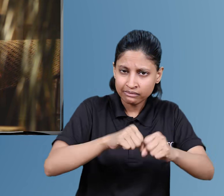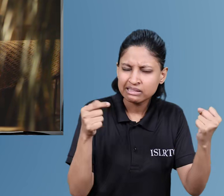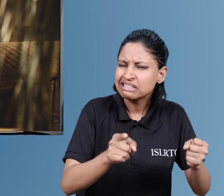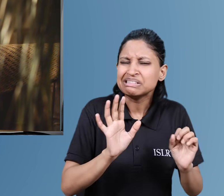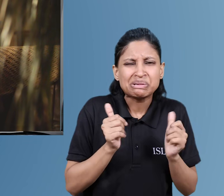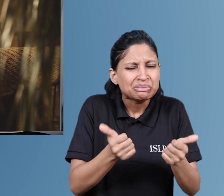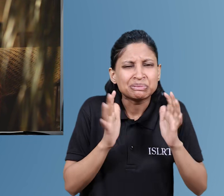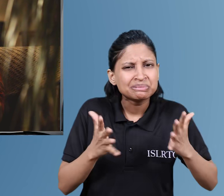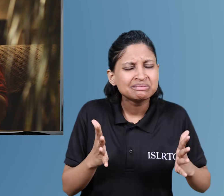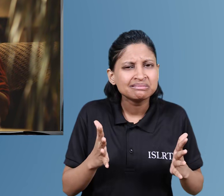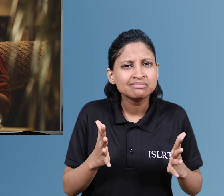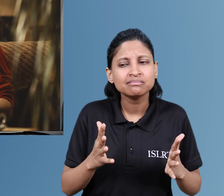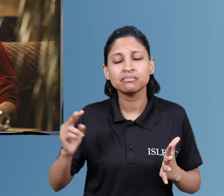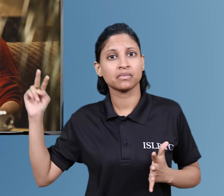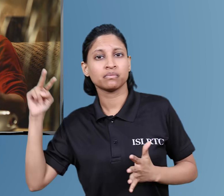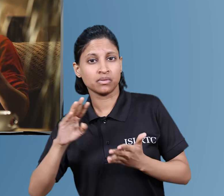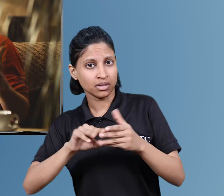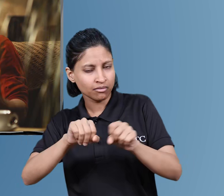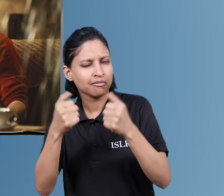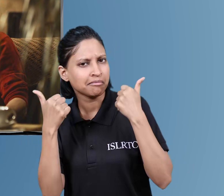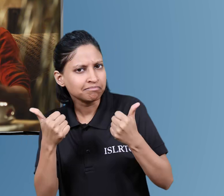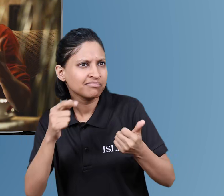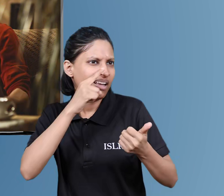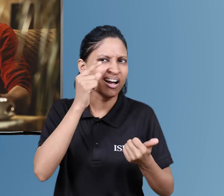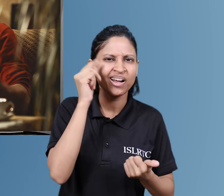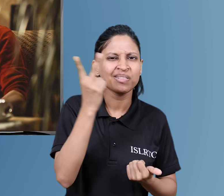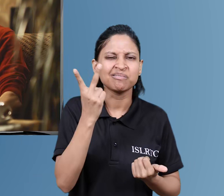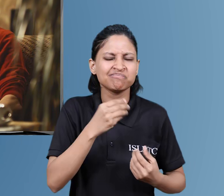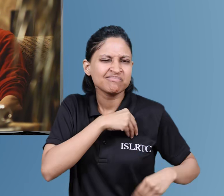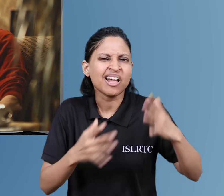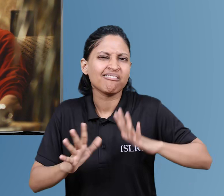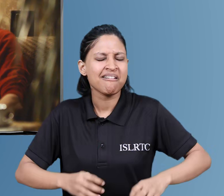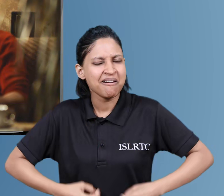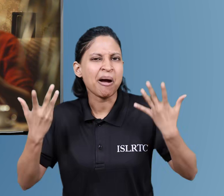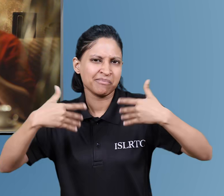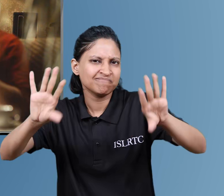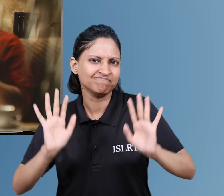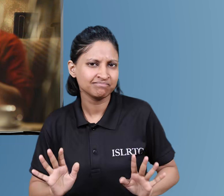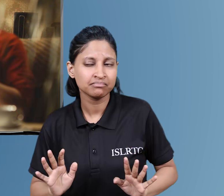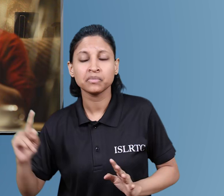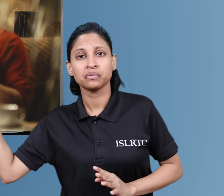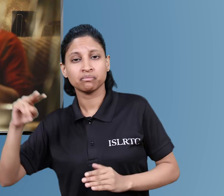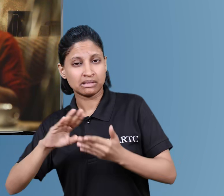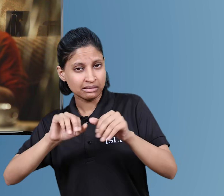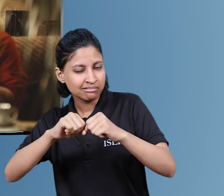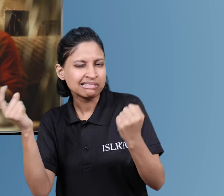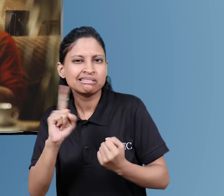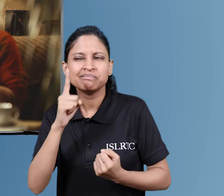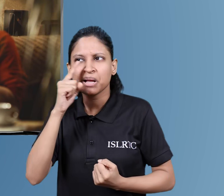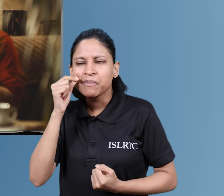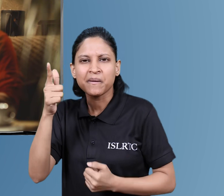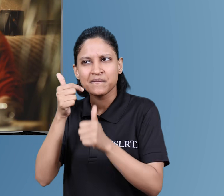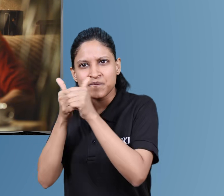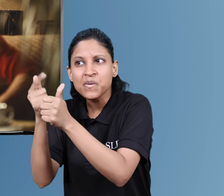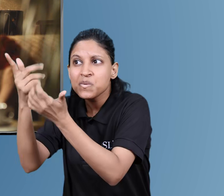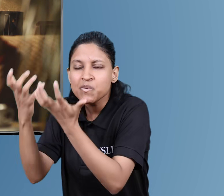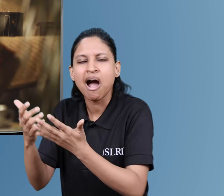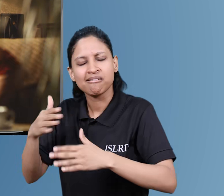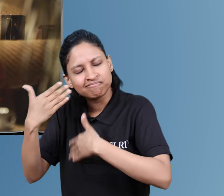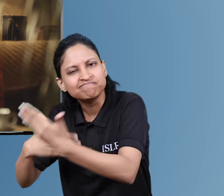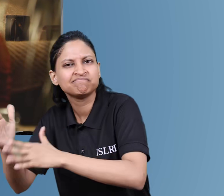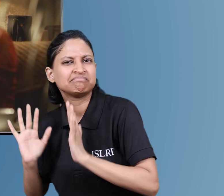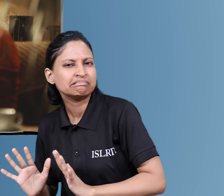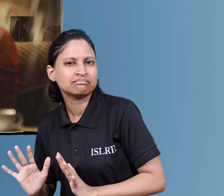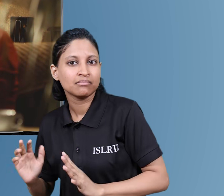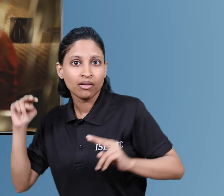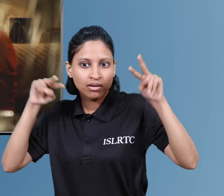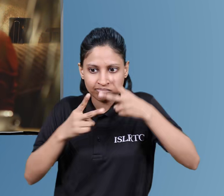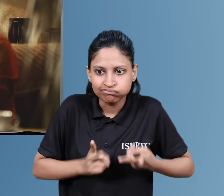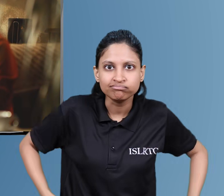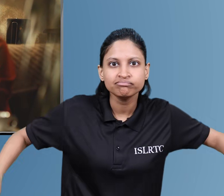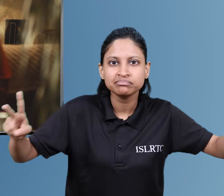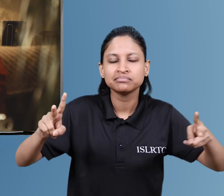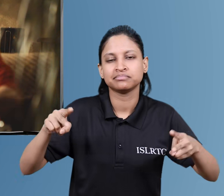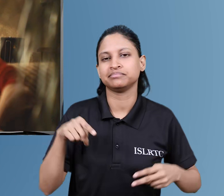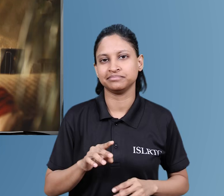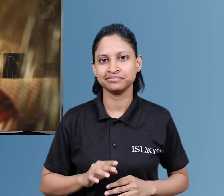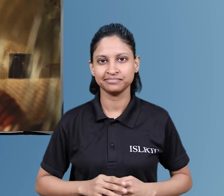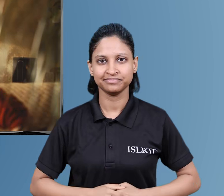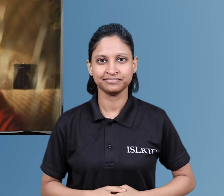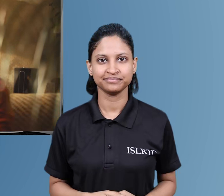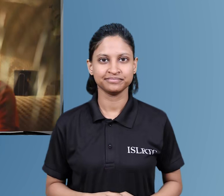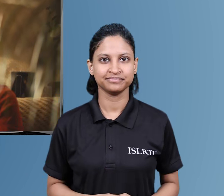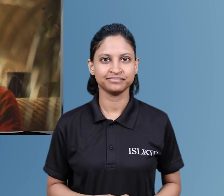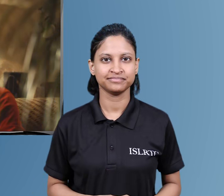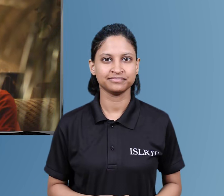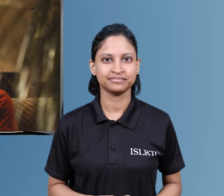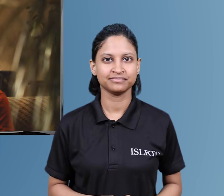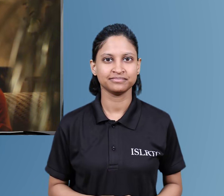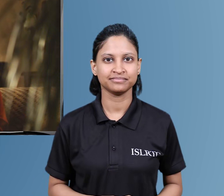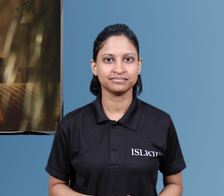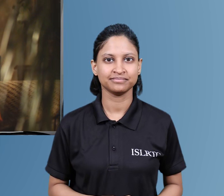there can be different views and opinions about it. One might argue that personal happiness is important and that divorce is acceptable, while someone else might contend that divorce is harmful because it breaks out traditions and culture.